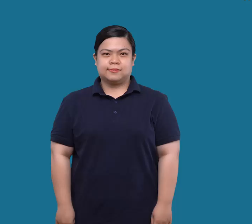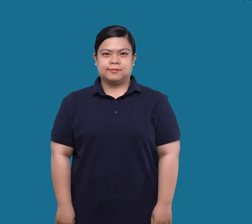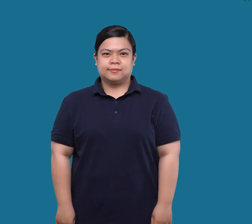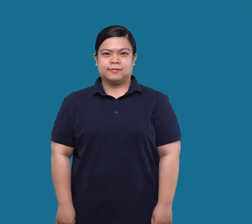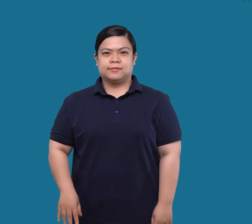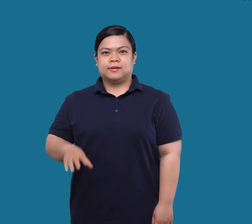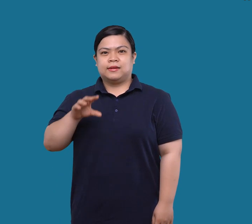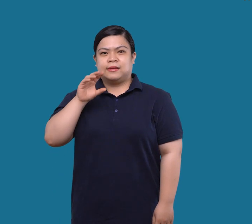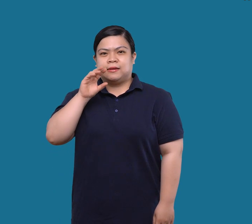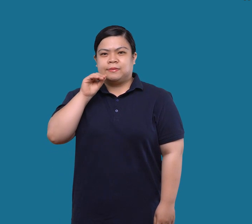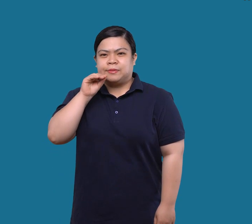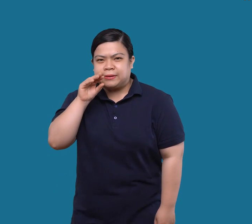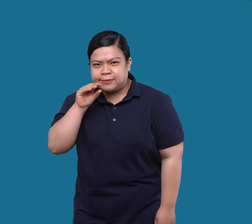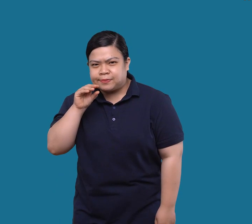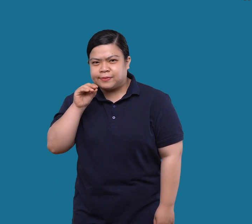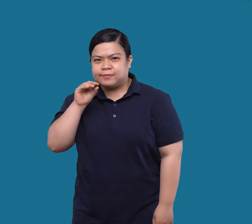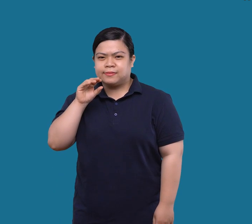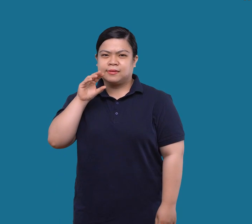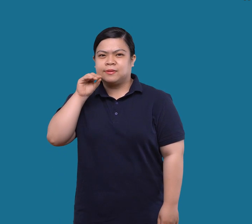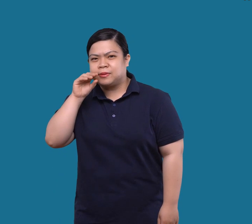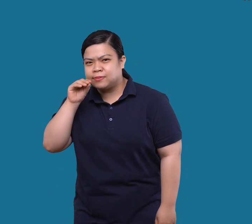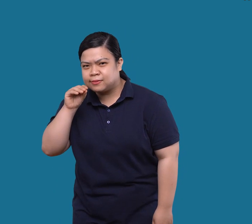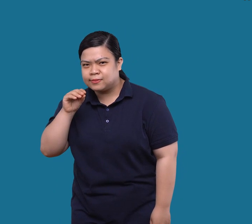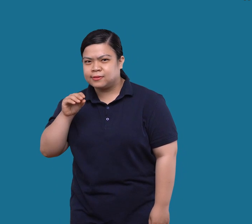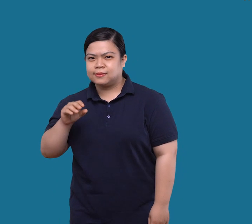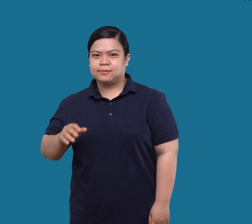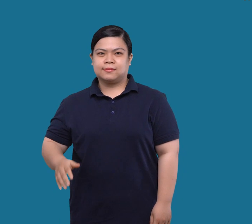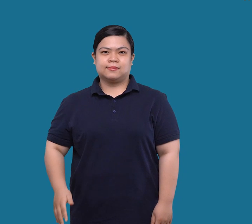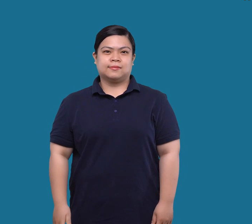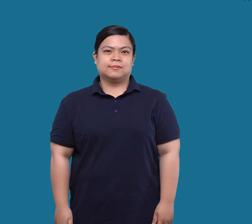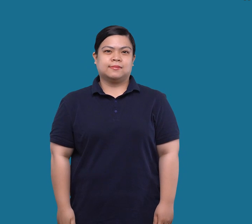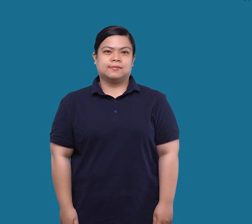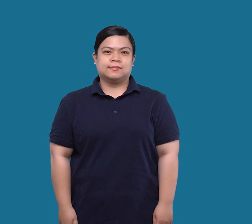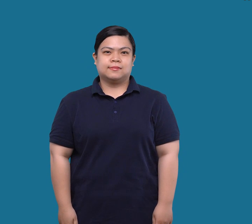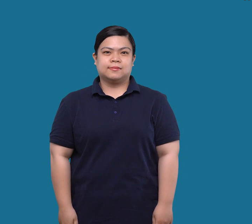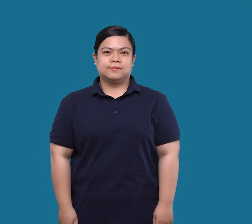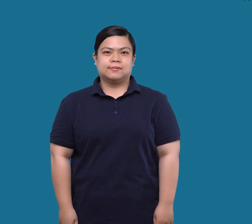nói ngập ngừng